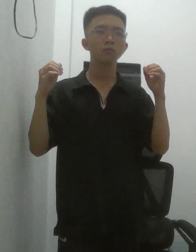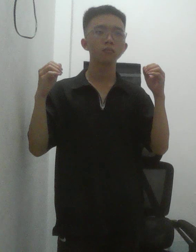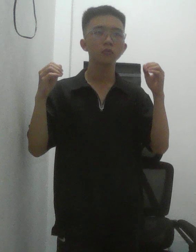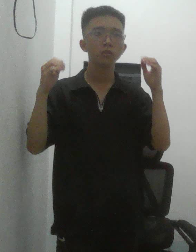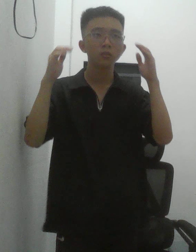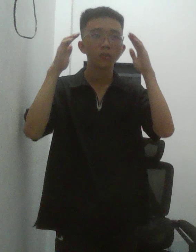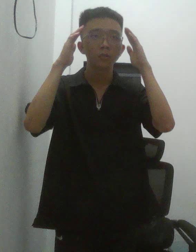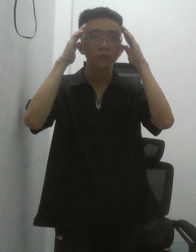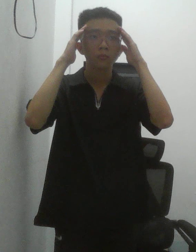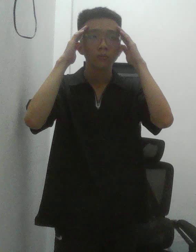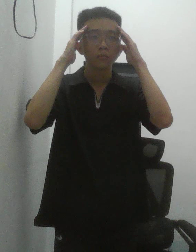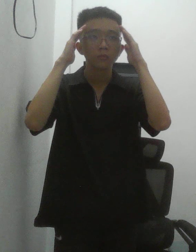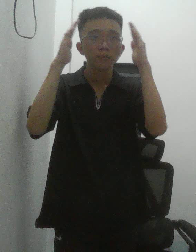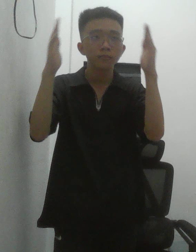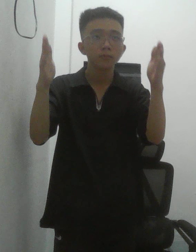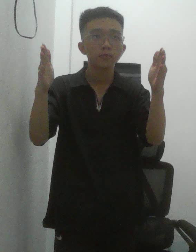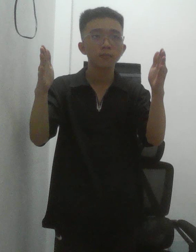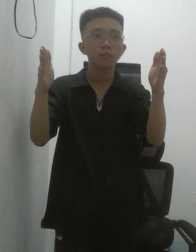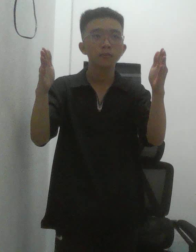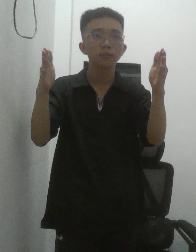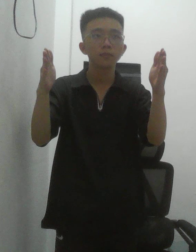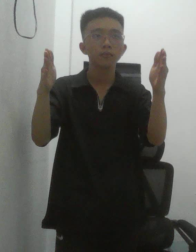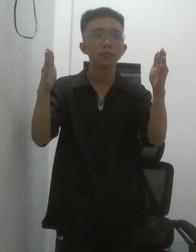quan tam